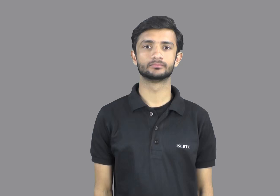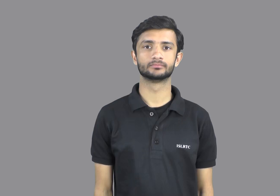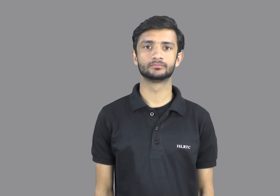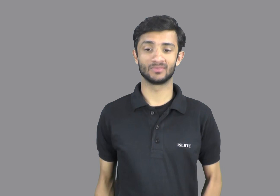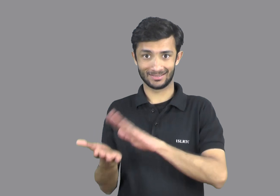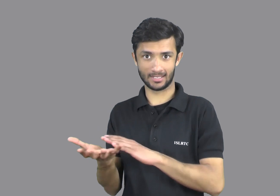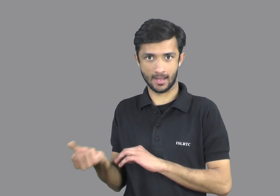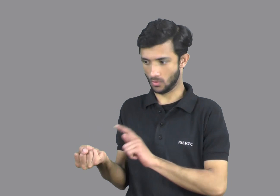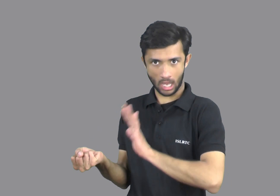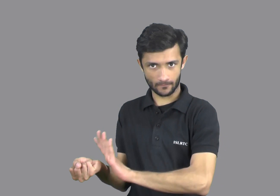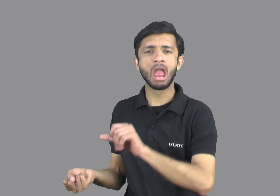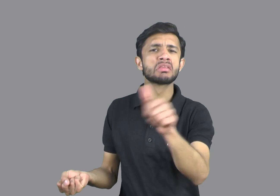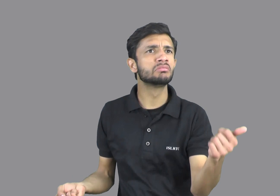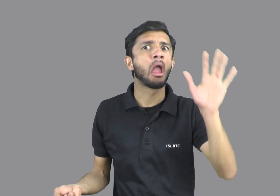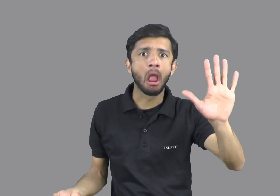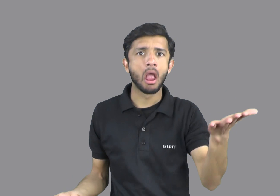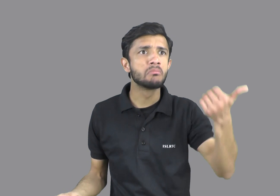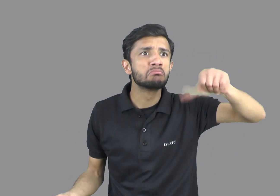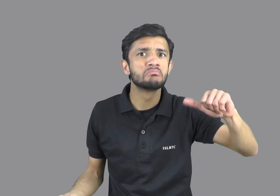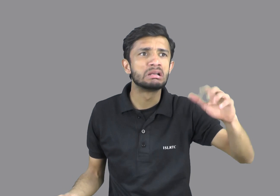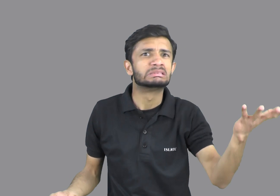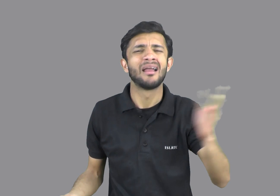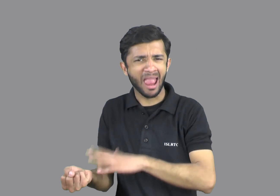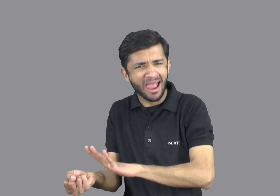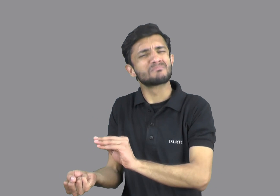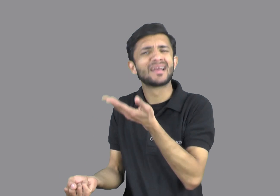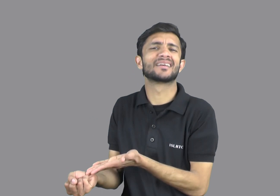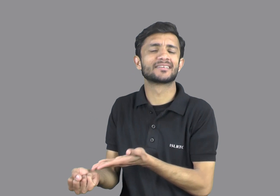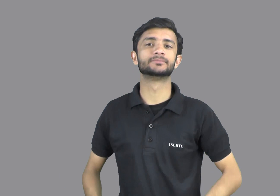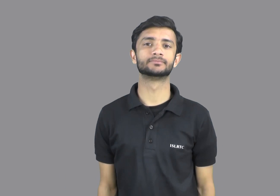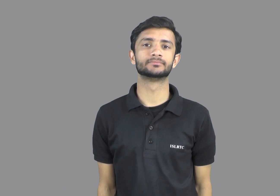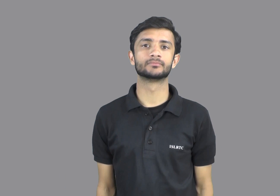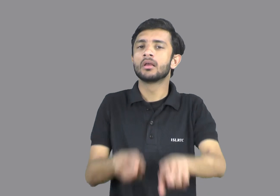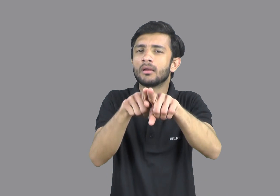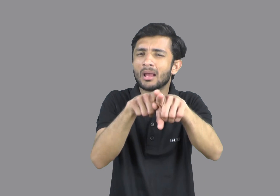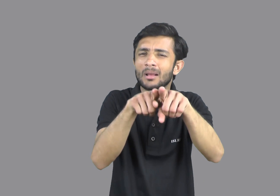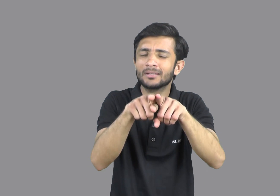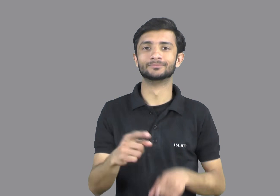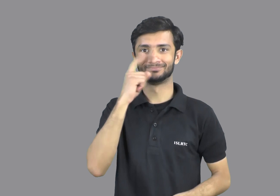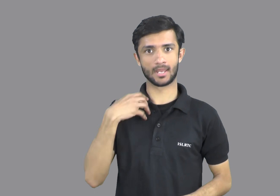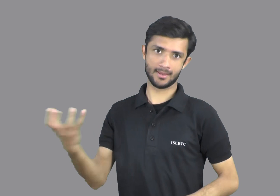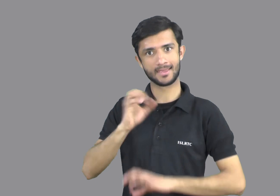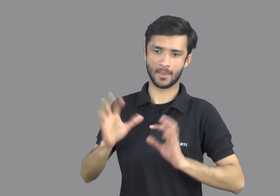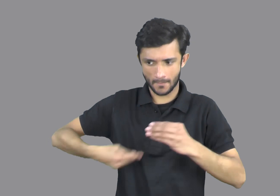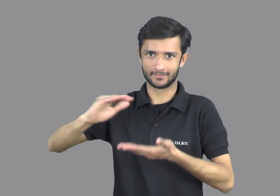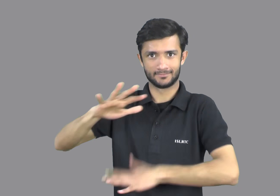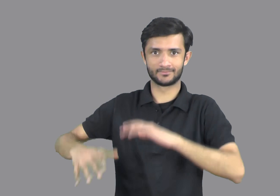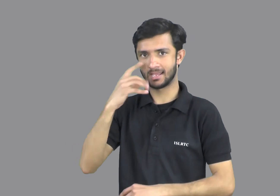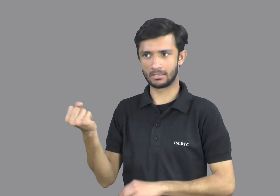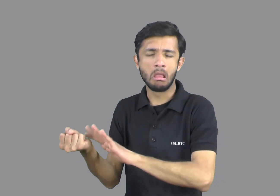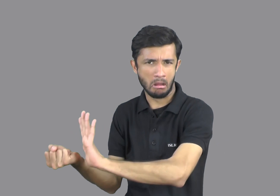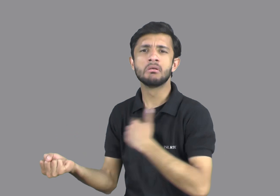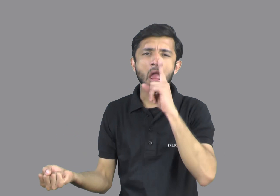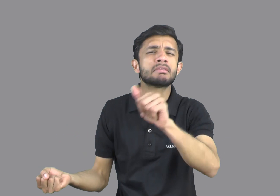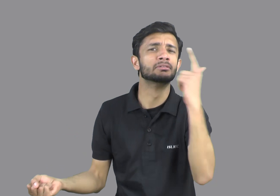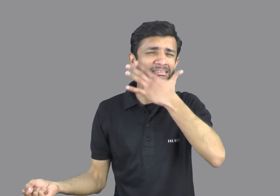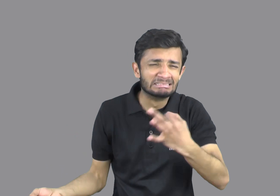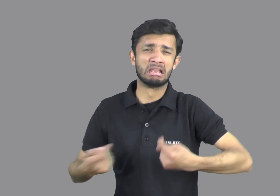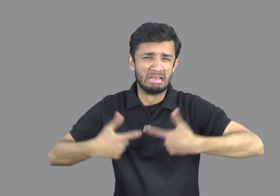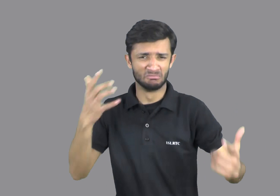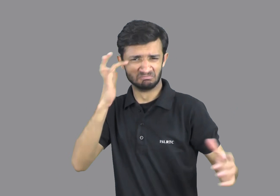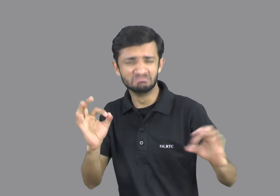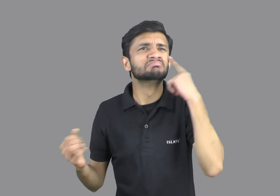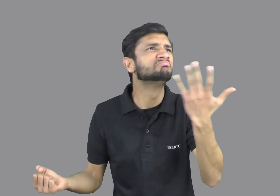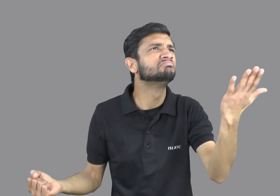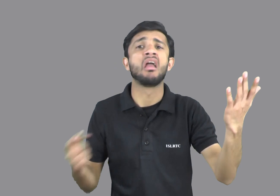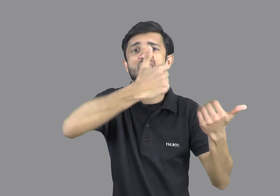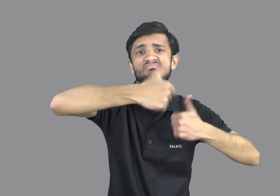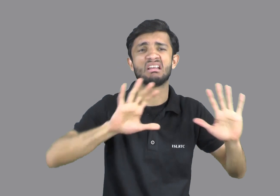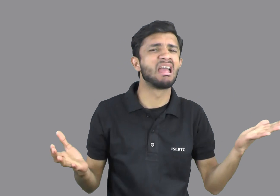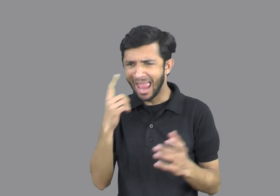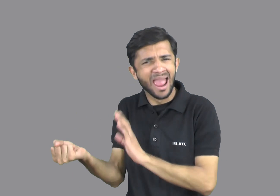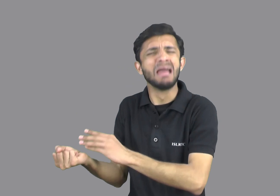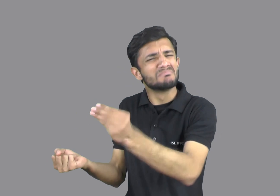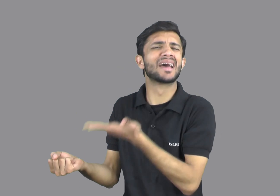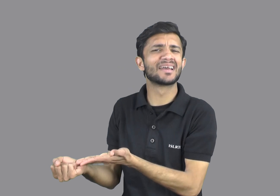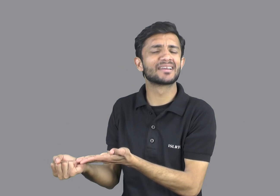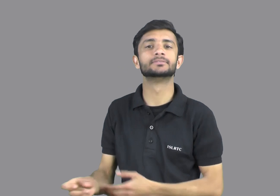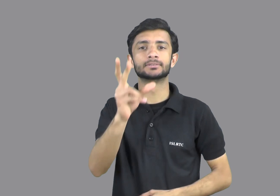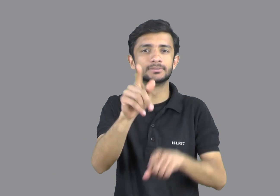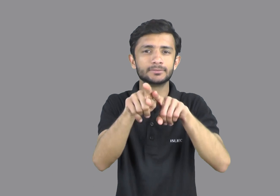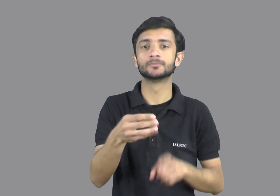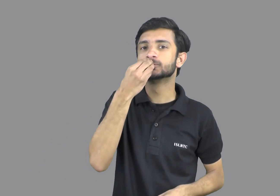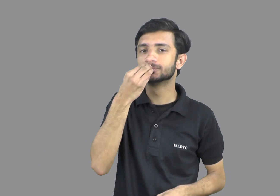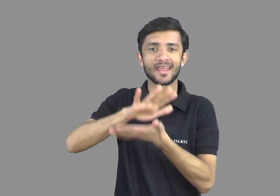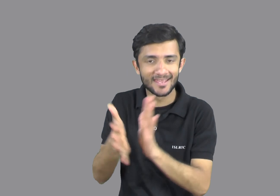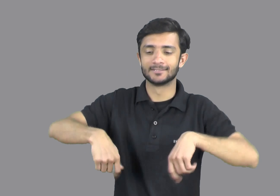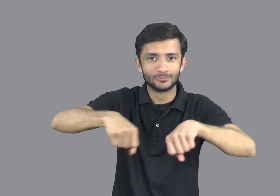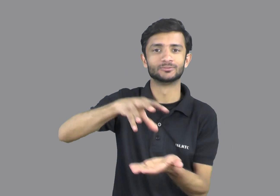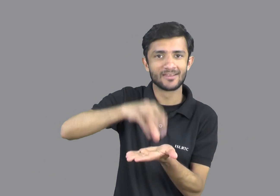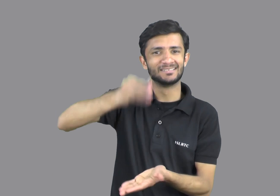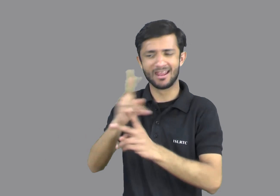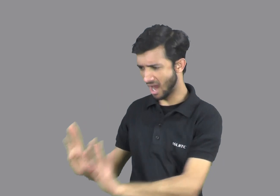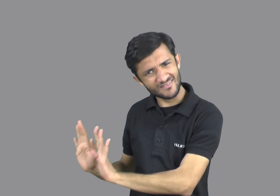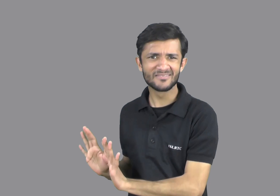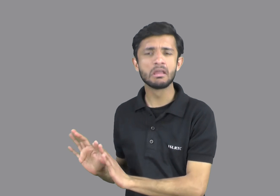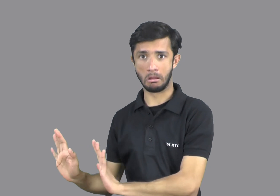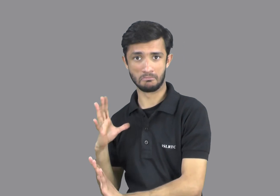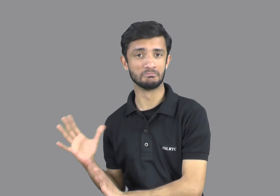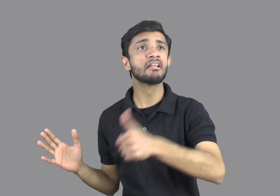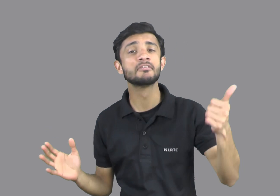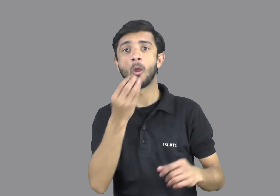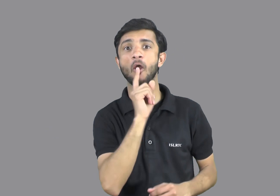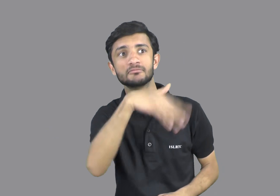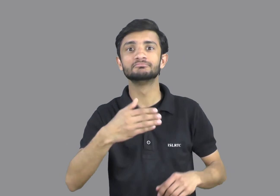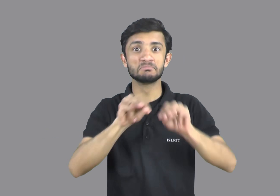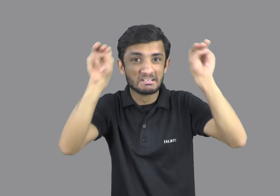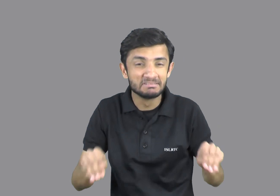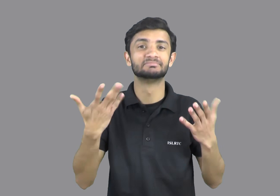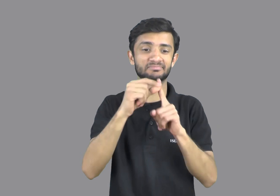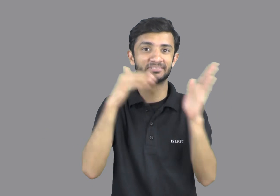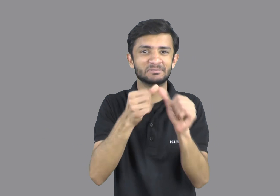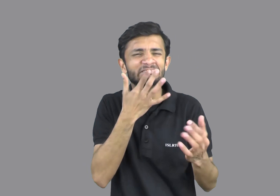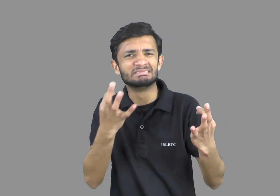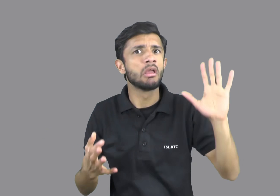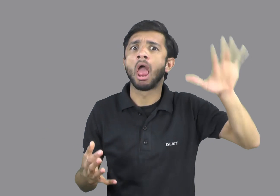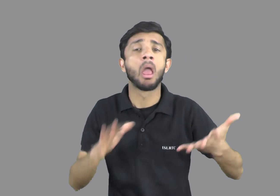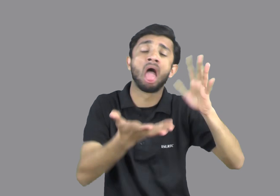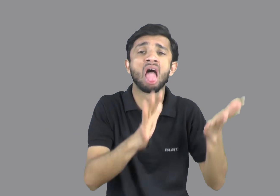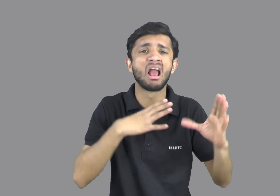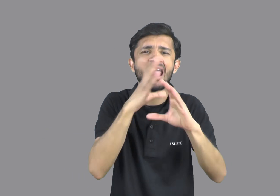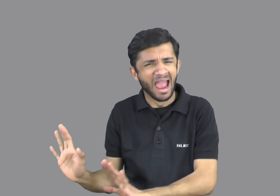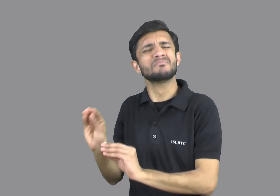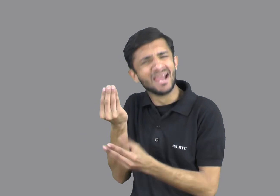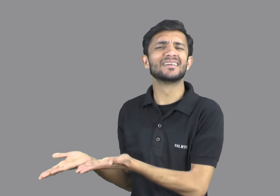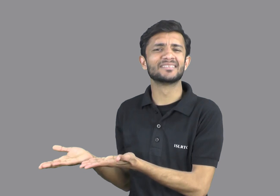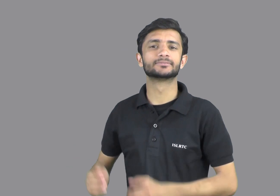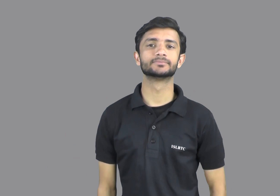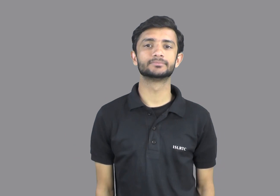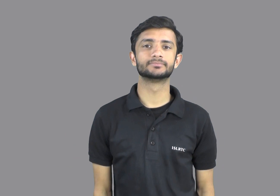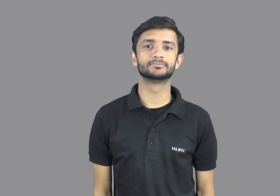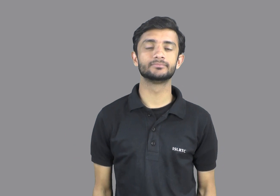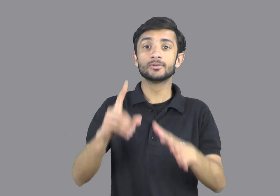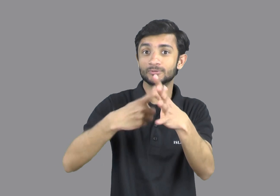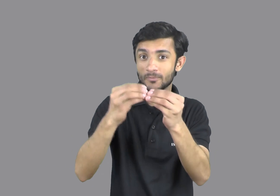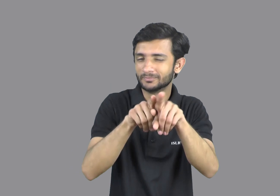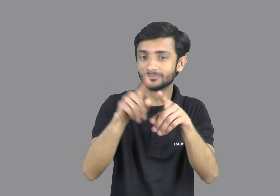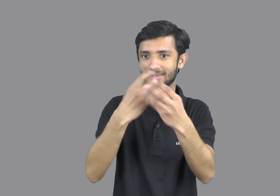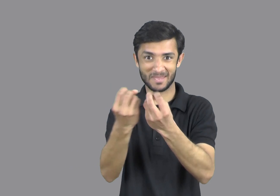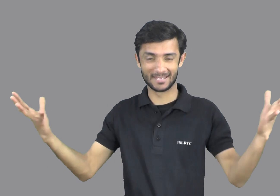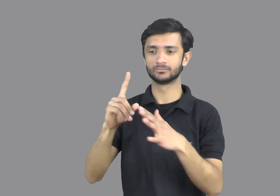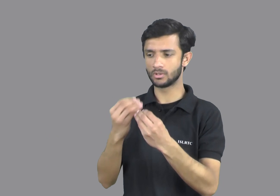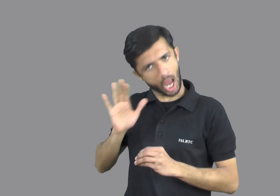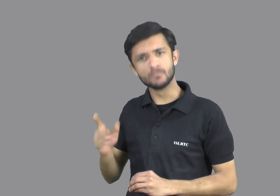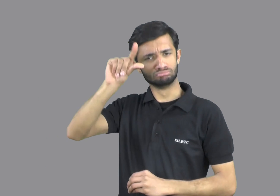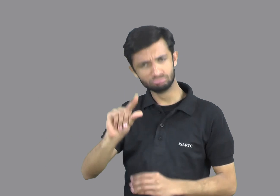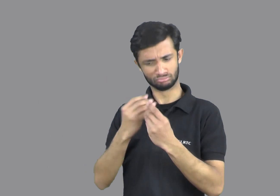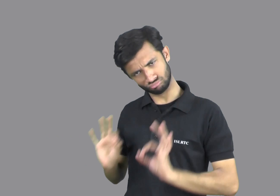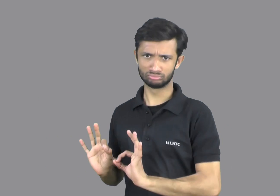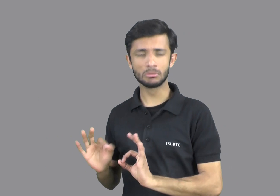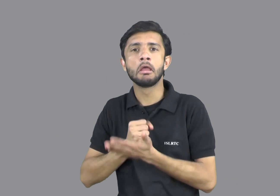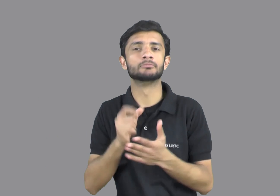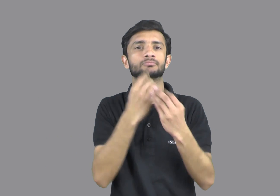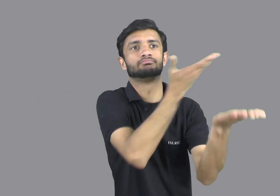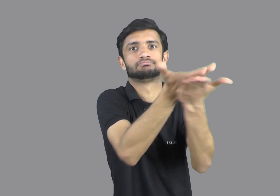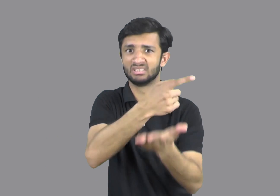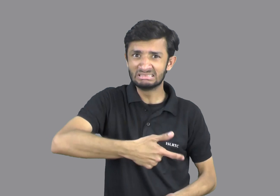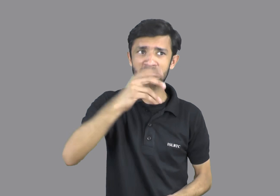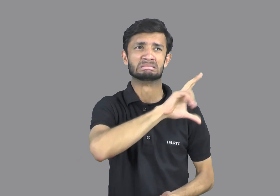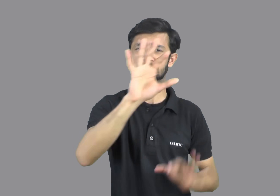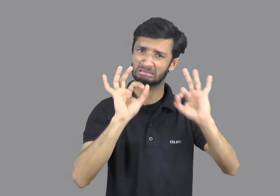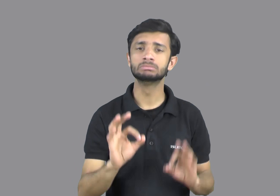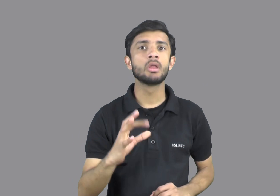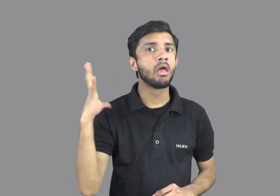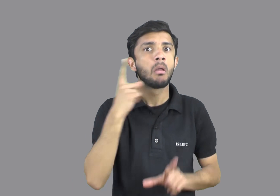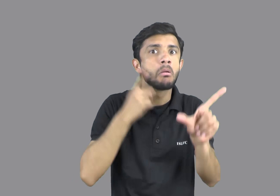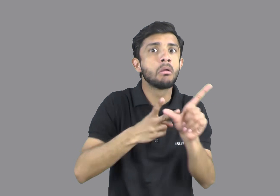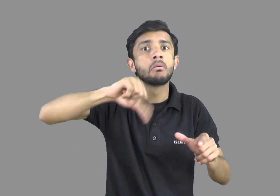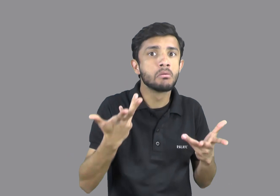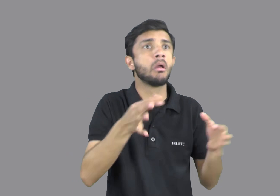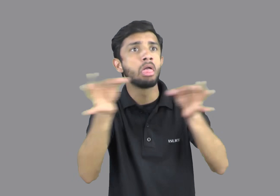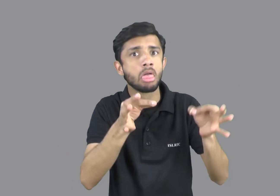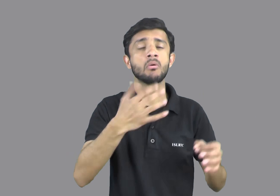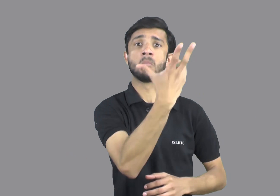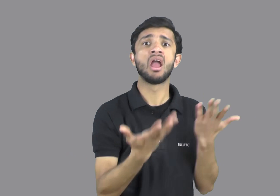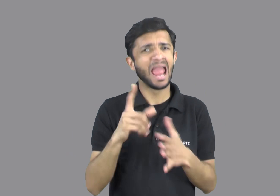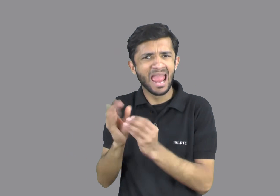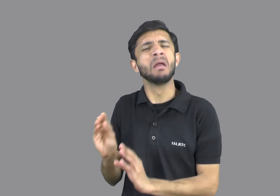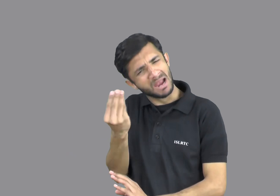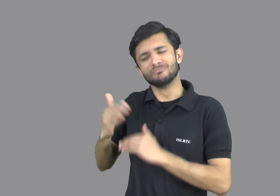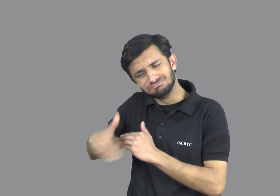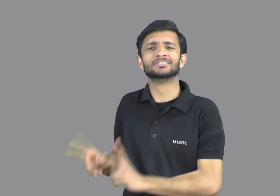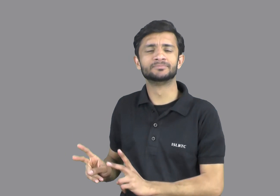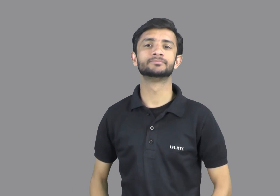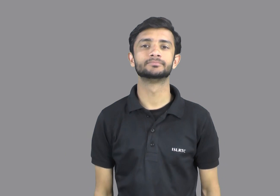A bird in the hand is worth two in the bush.